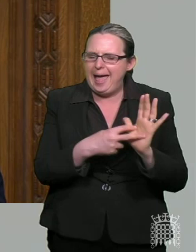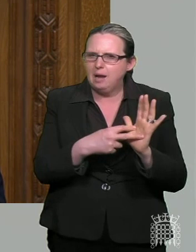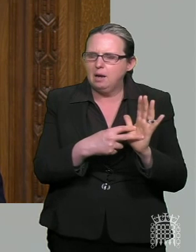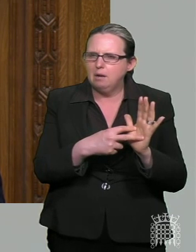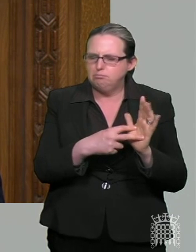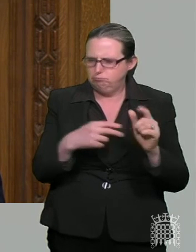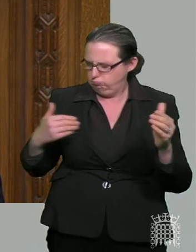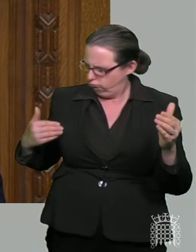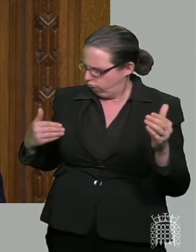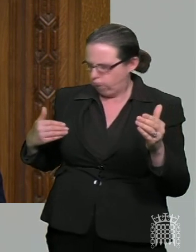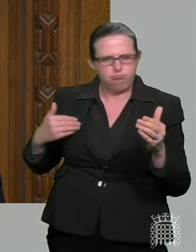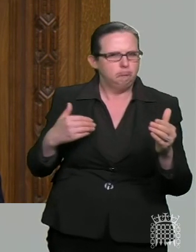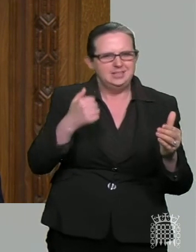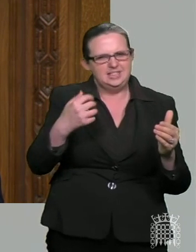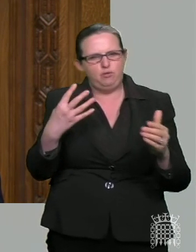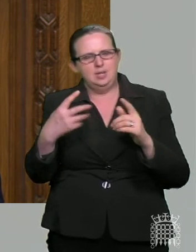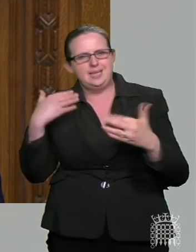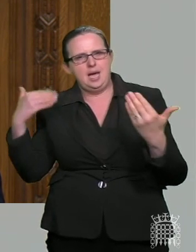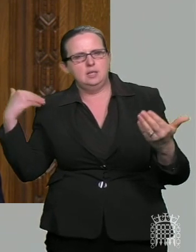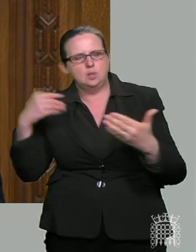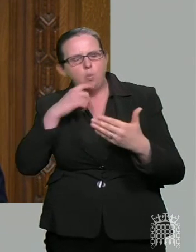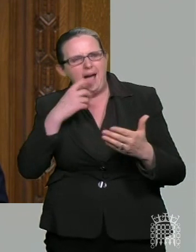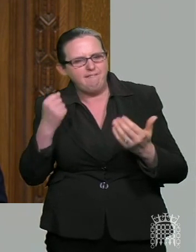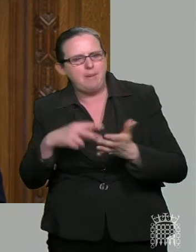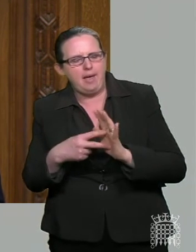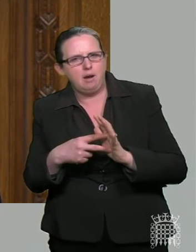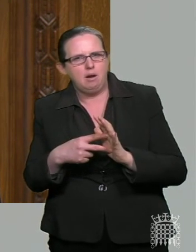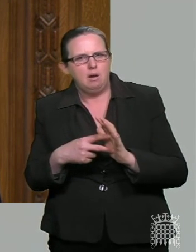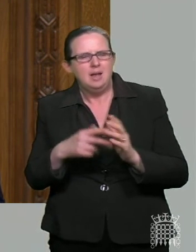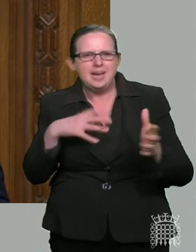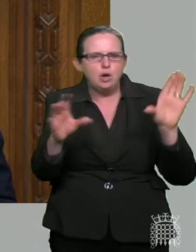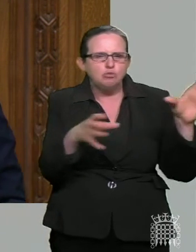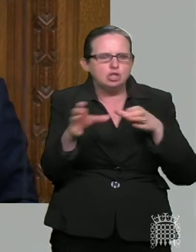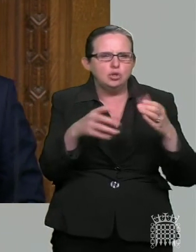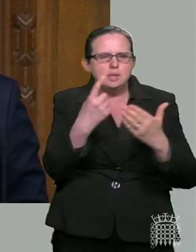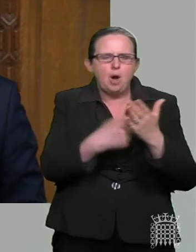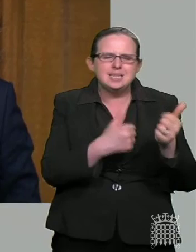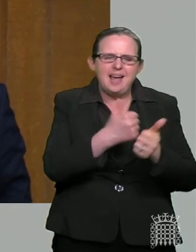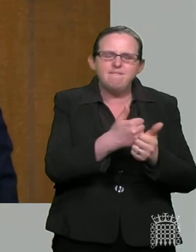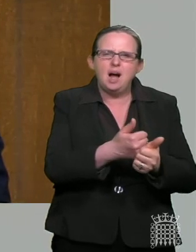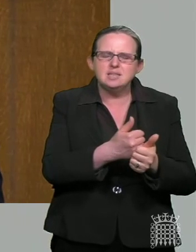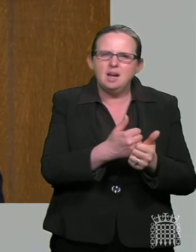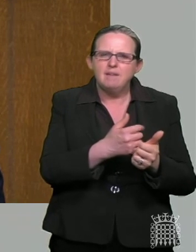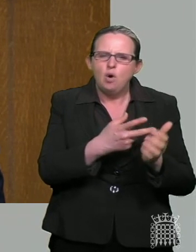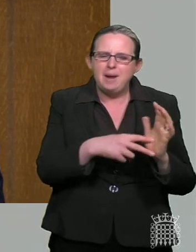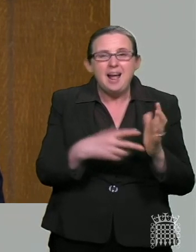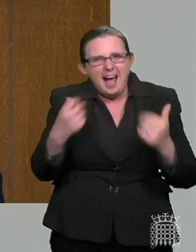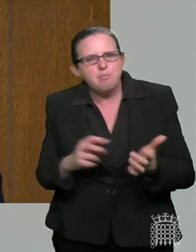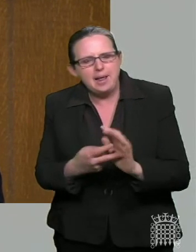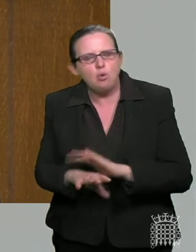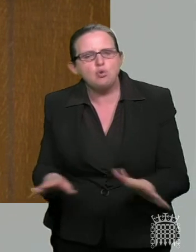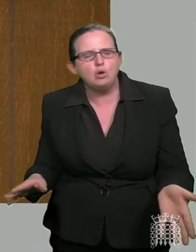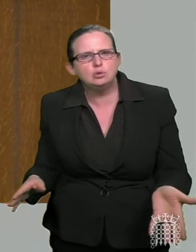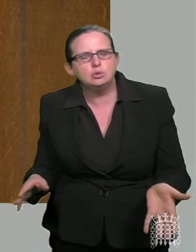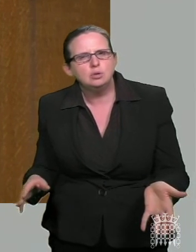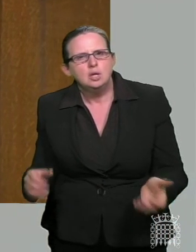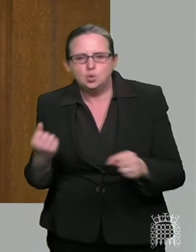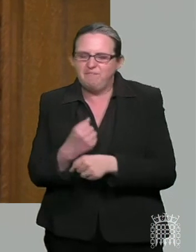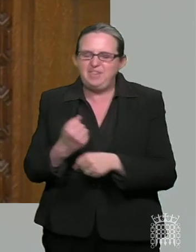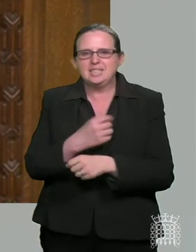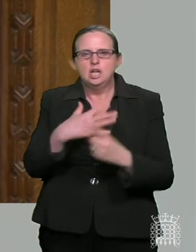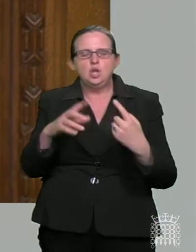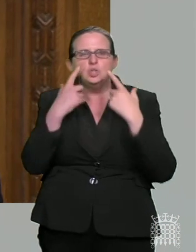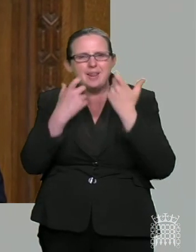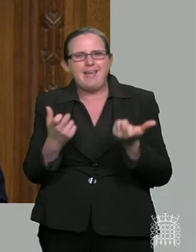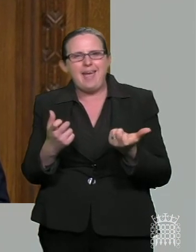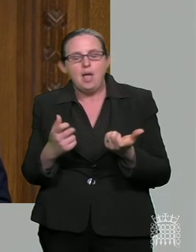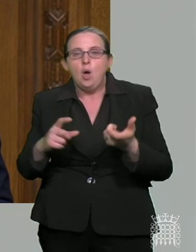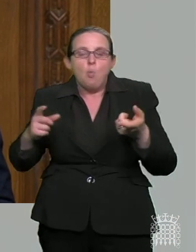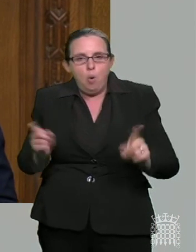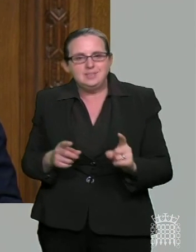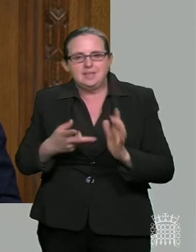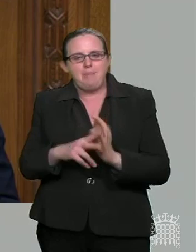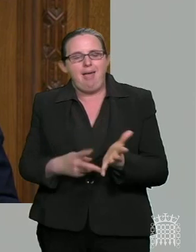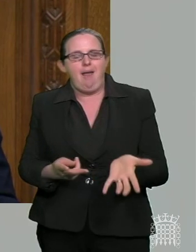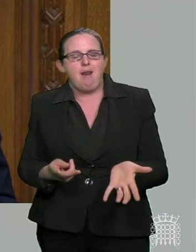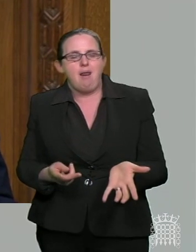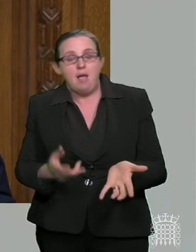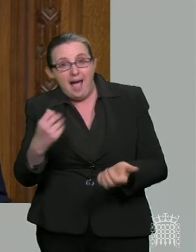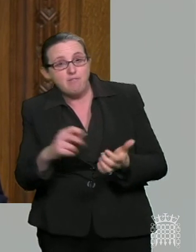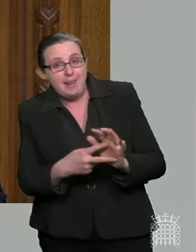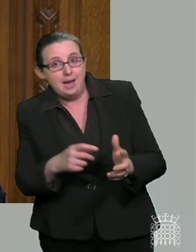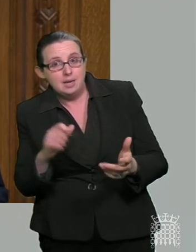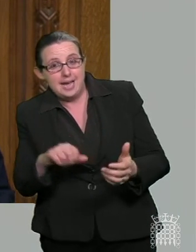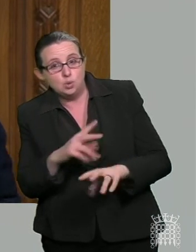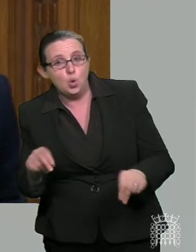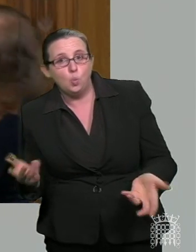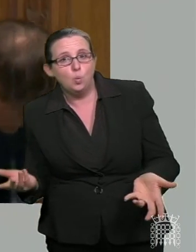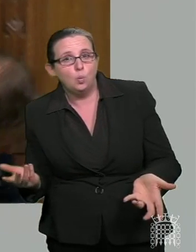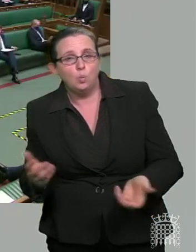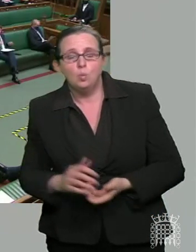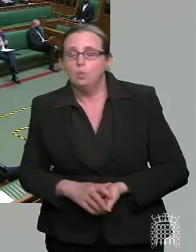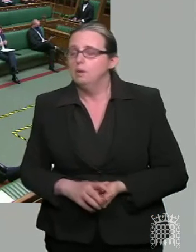Why do that if there is a plan already? Every day, more people lose their life savings to pay huge social care costs, and we cannot even get a straight answer as to whether the Government have a plan to fix social care, never mind find out what it actually is, so just tell us, Prime Minister: do you have a plan—yes or no?